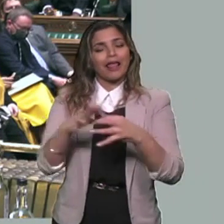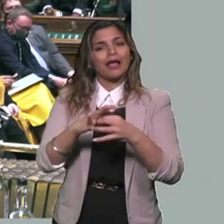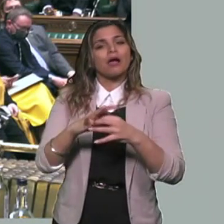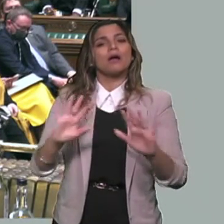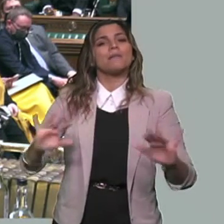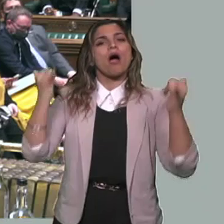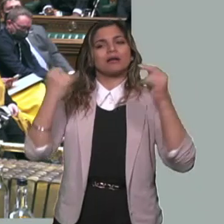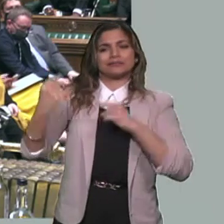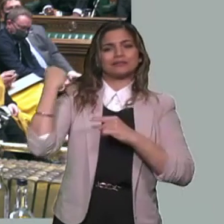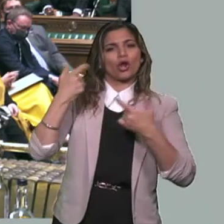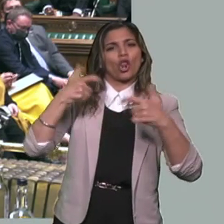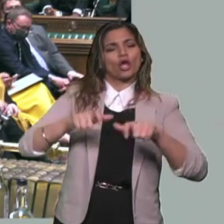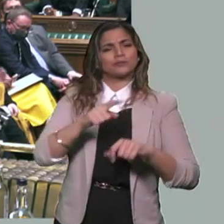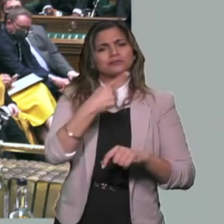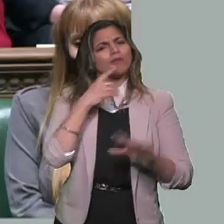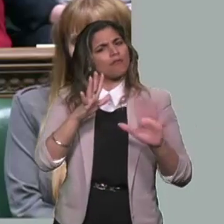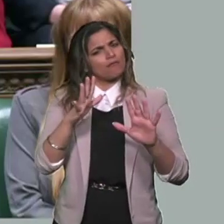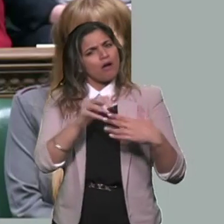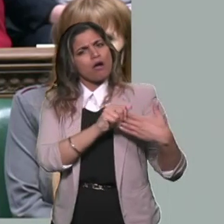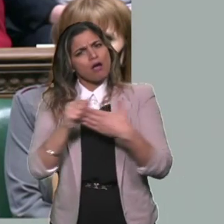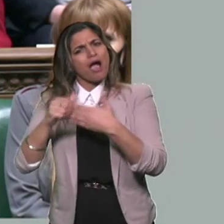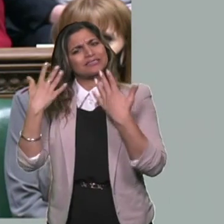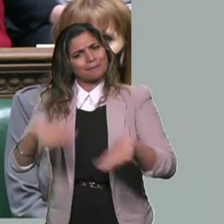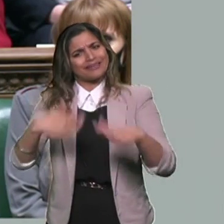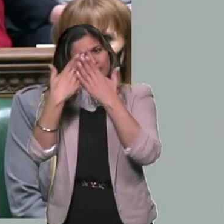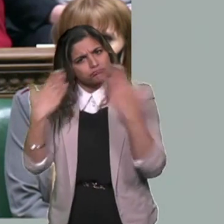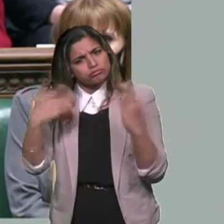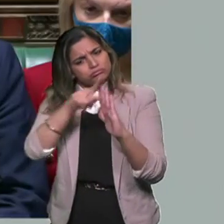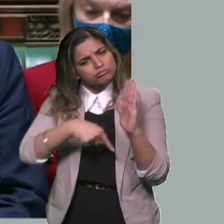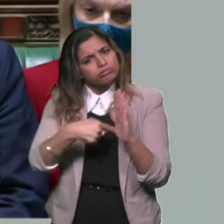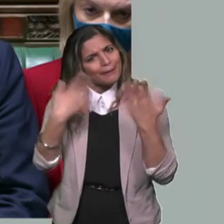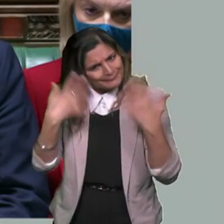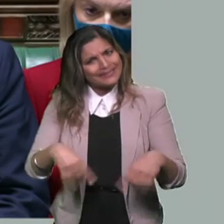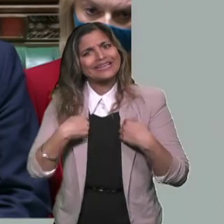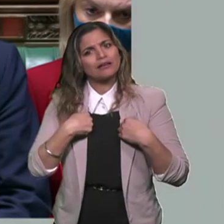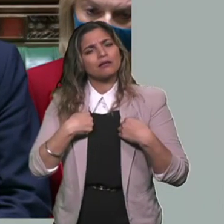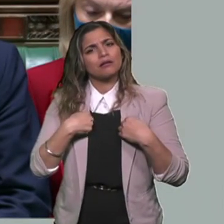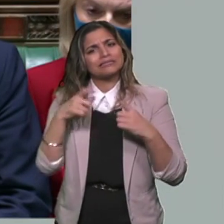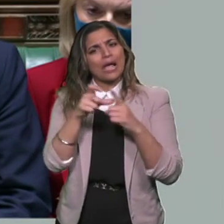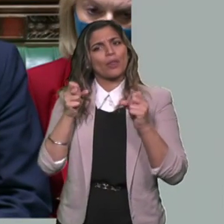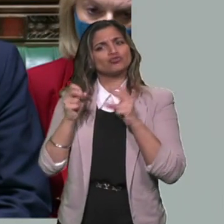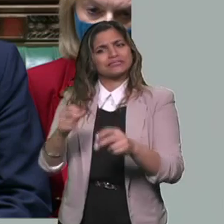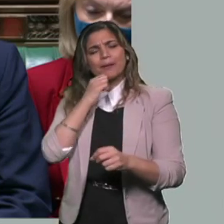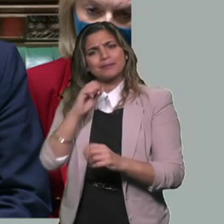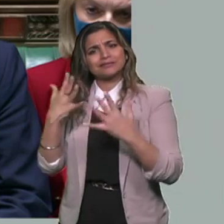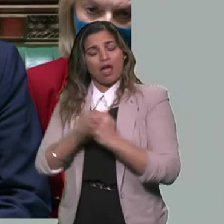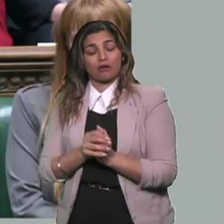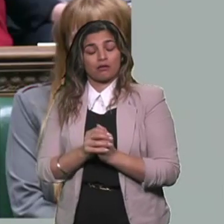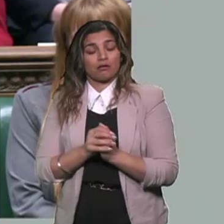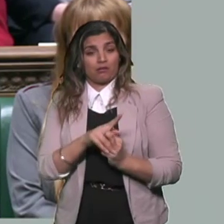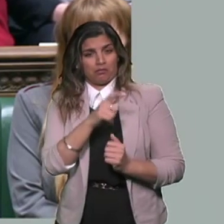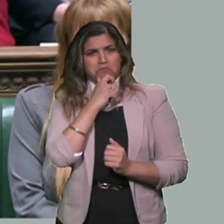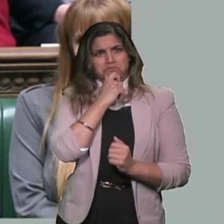“all guidance was followed completely in No. 10.”— He looks quizzical, but he said it.